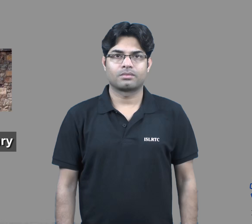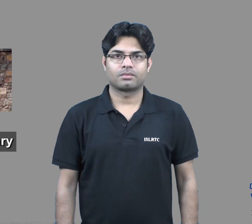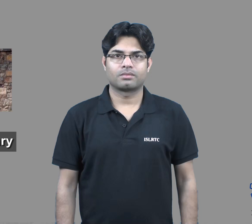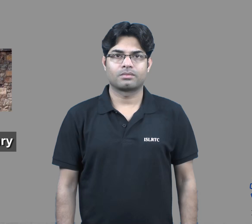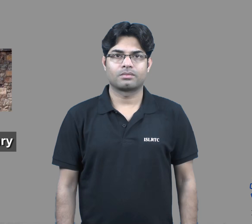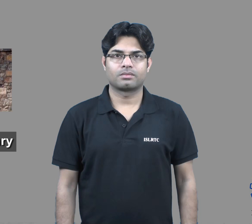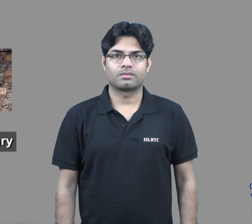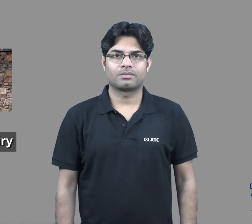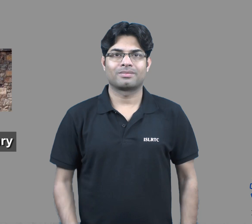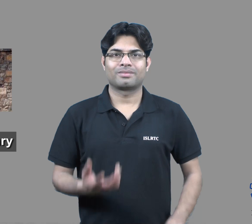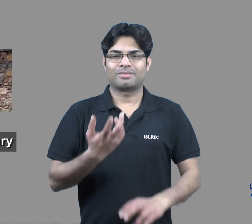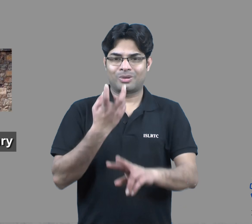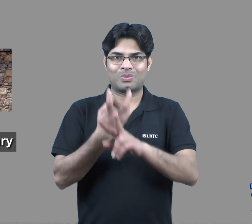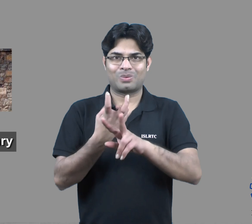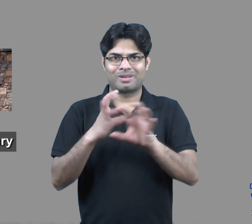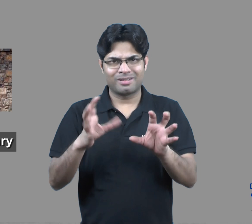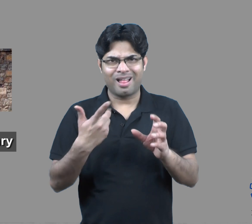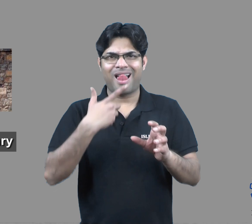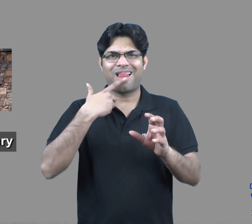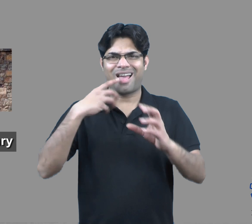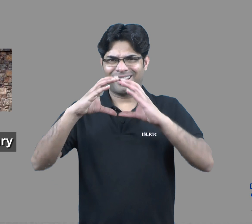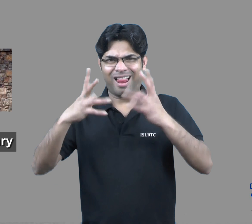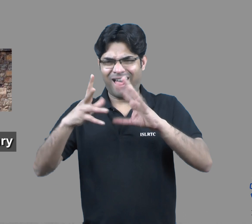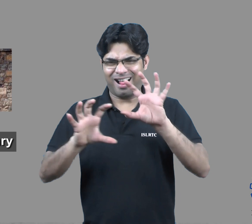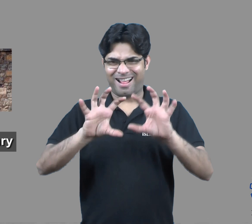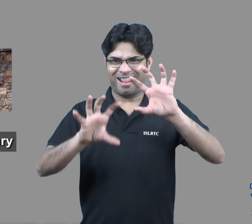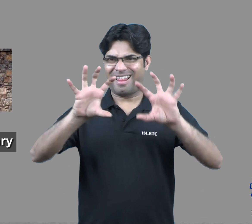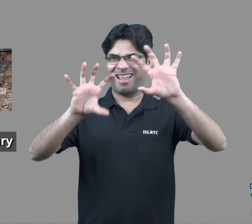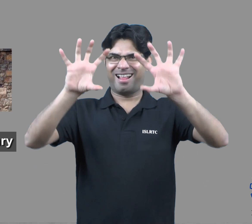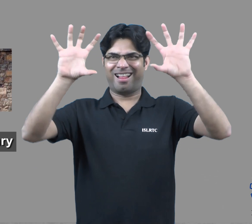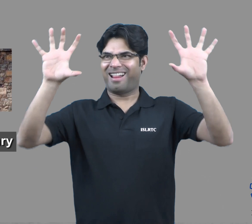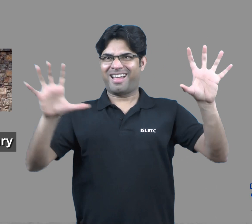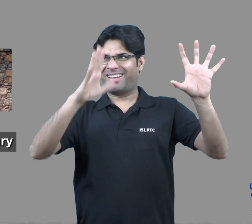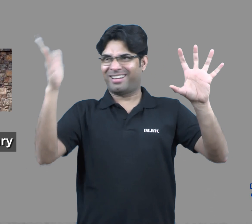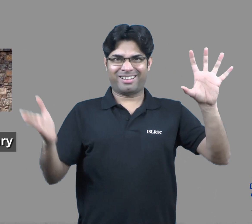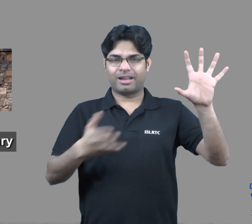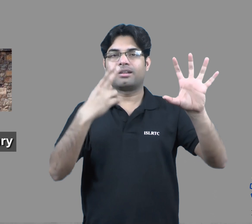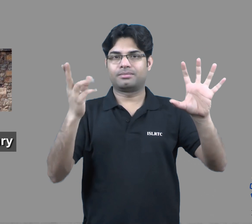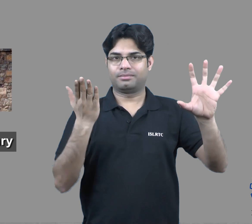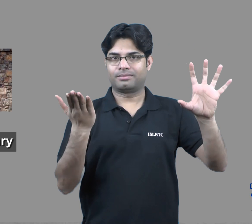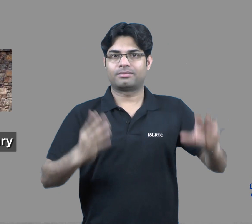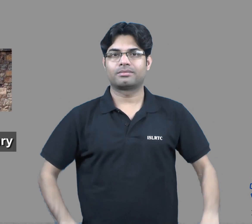Stone Masonry